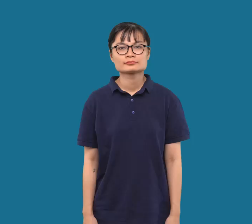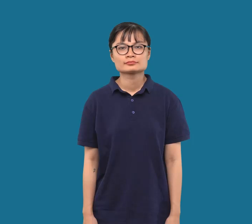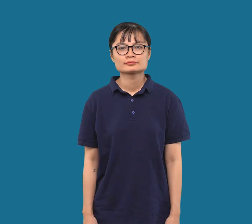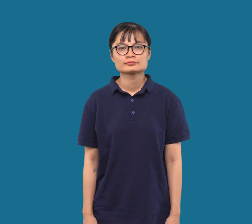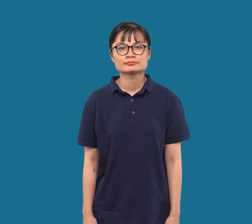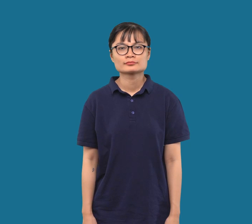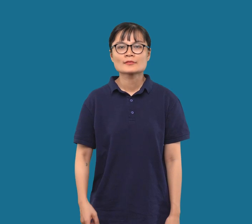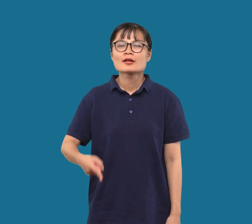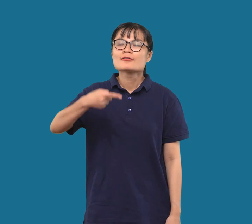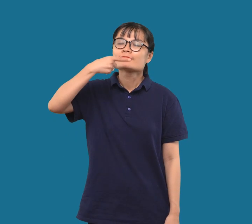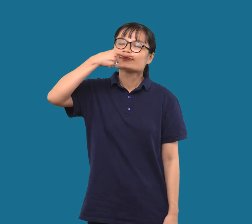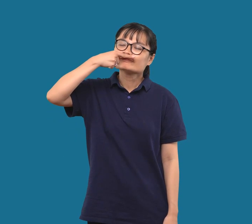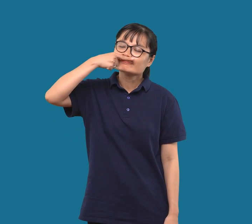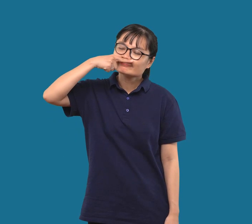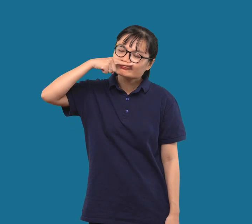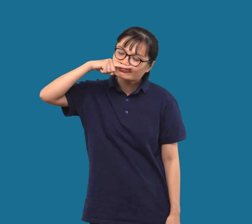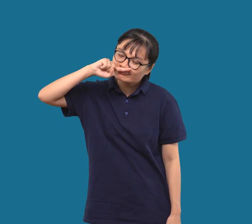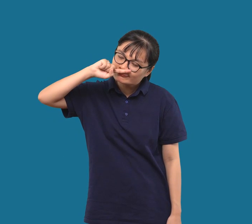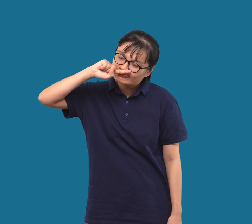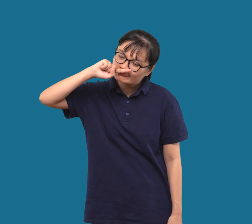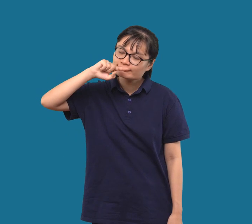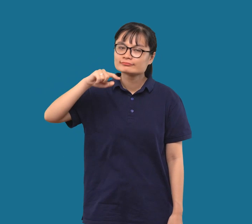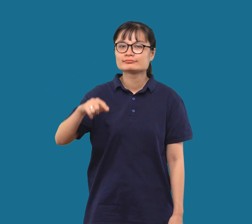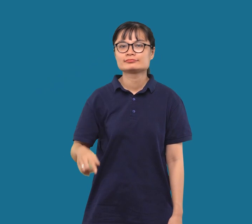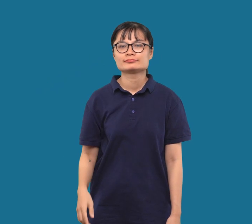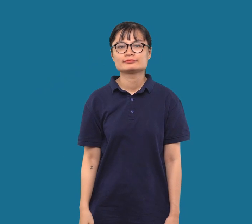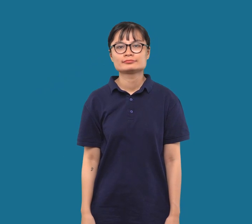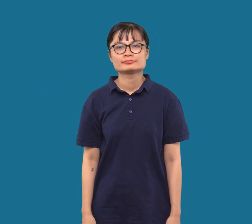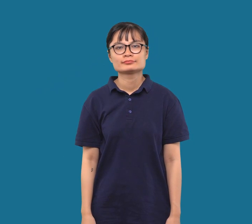thương yêu